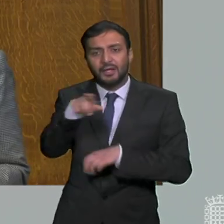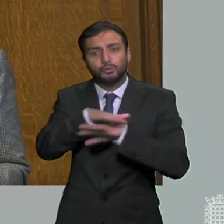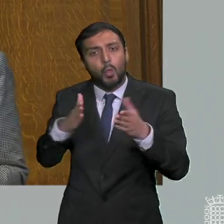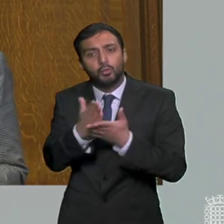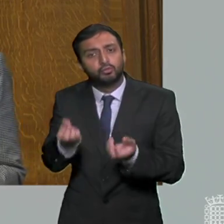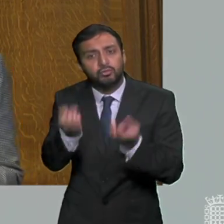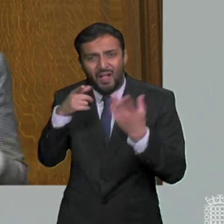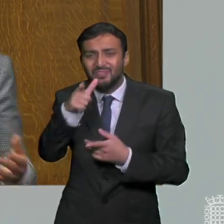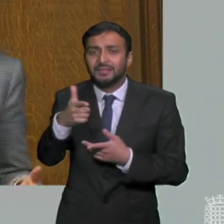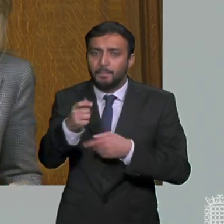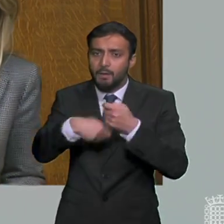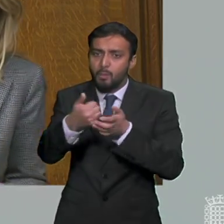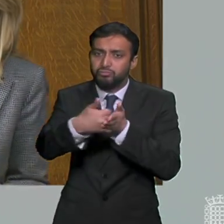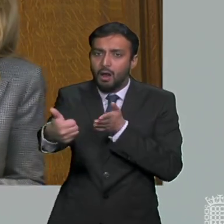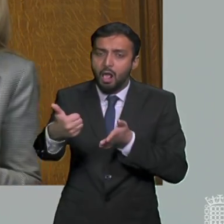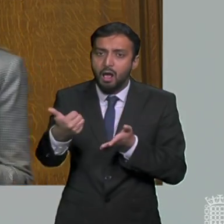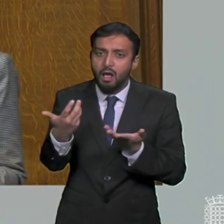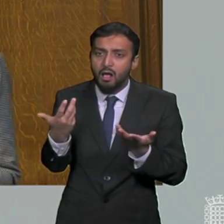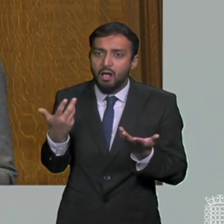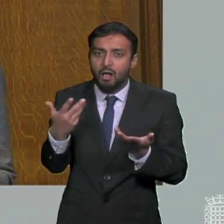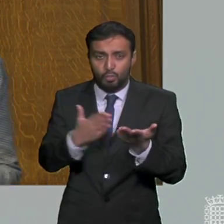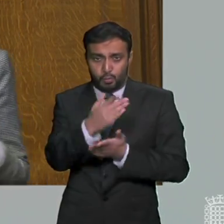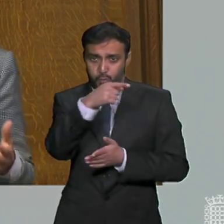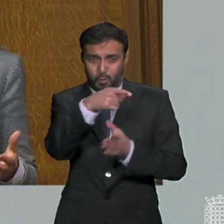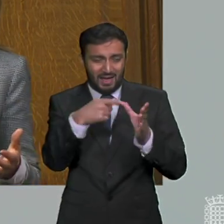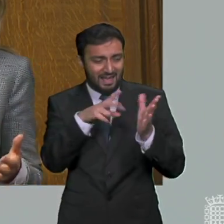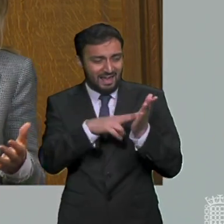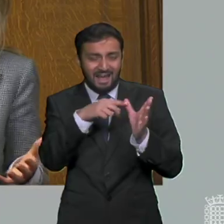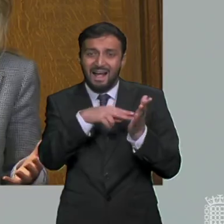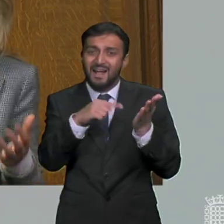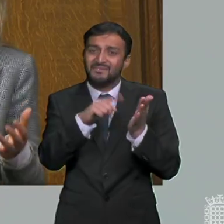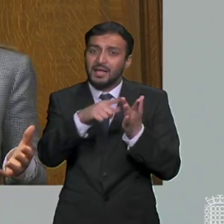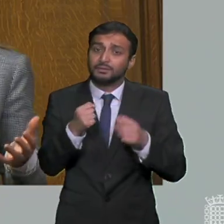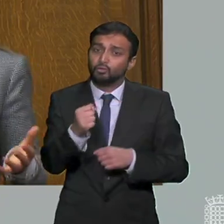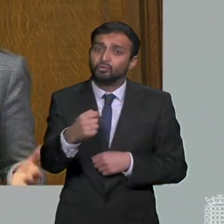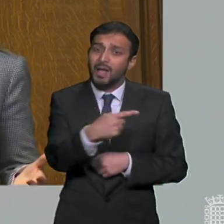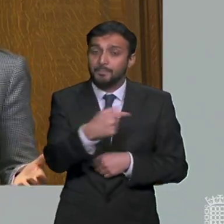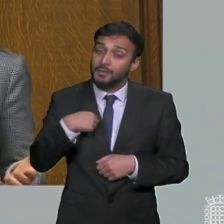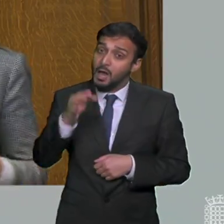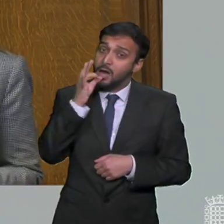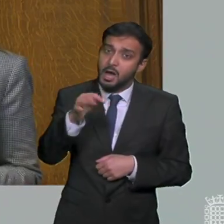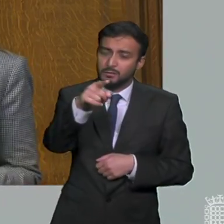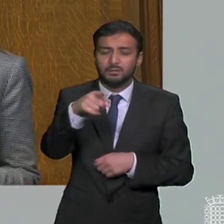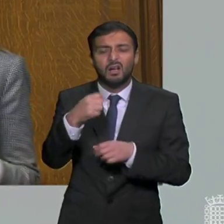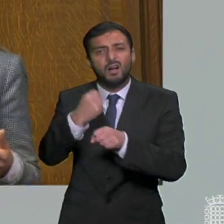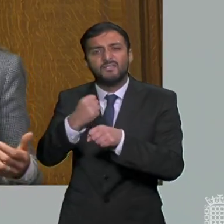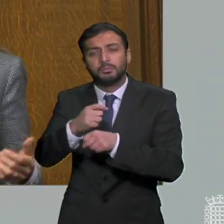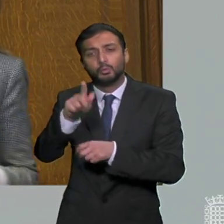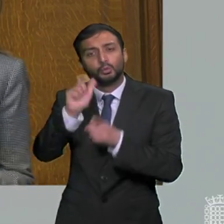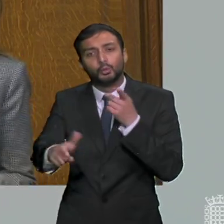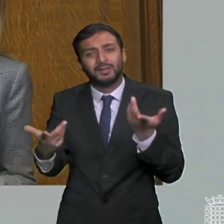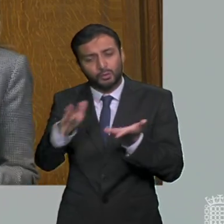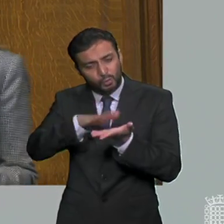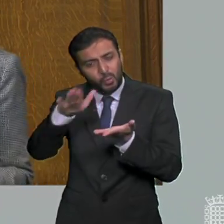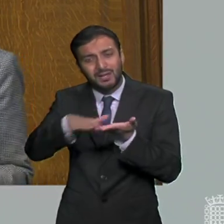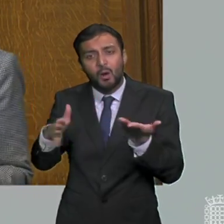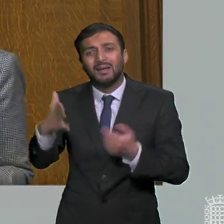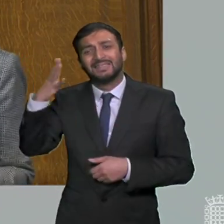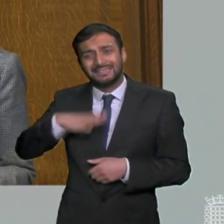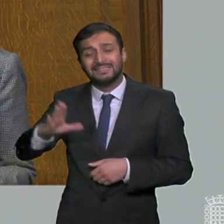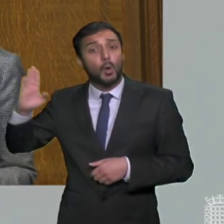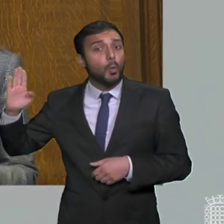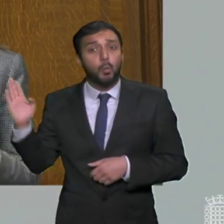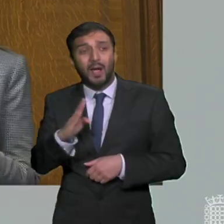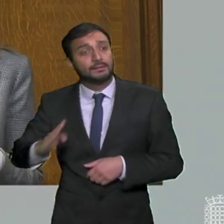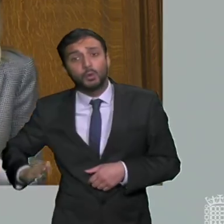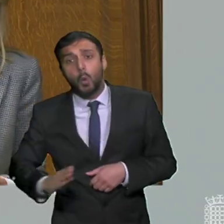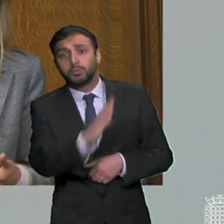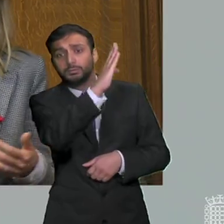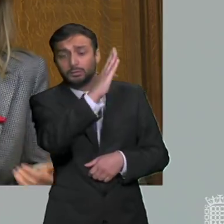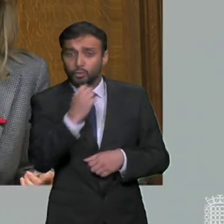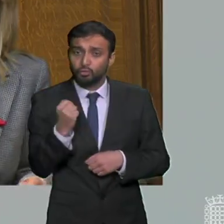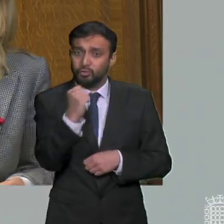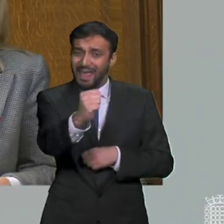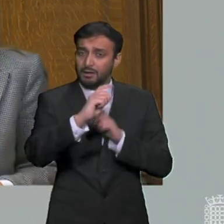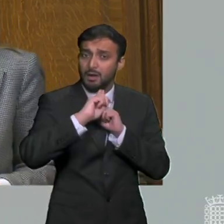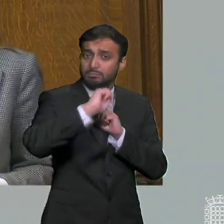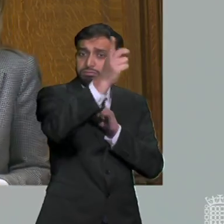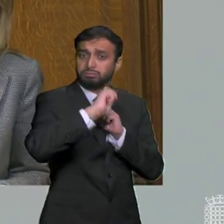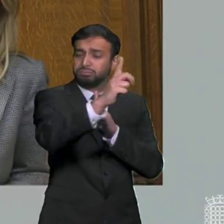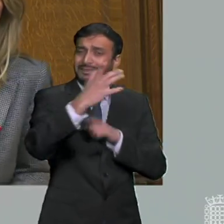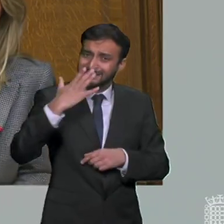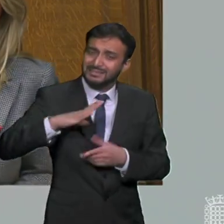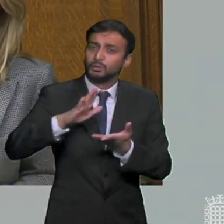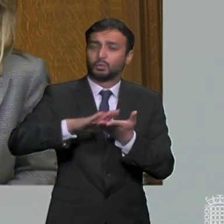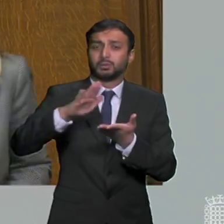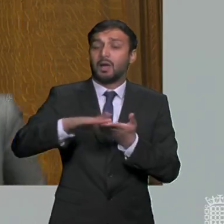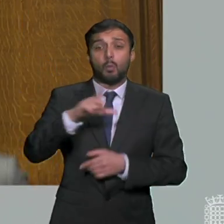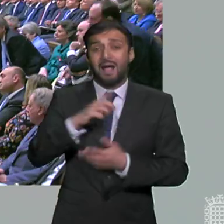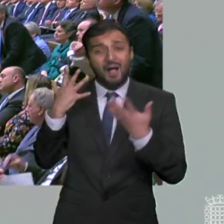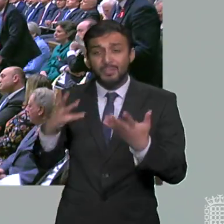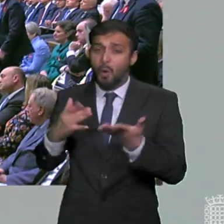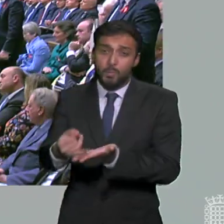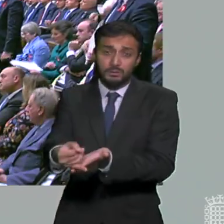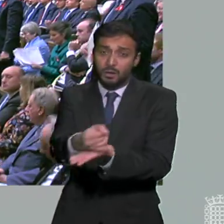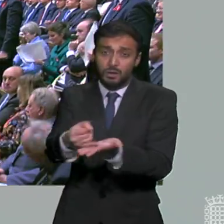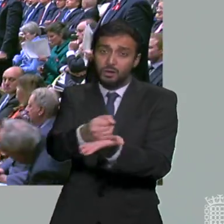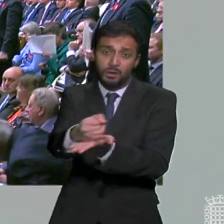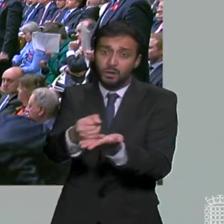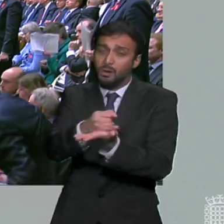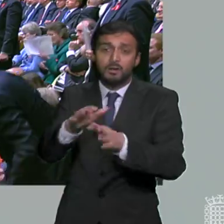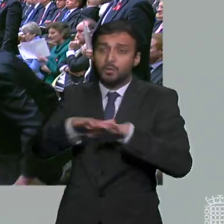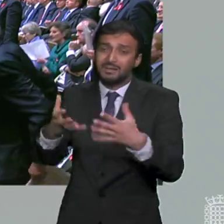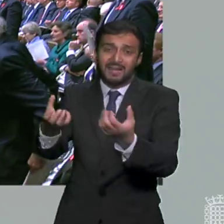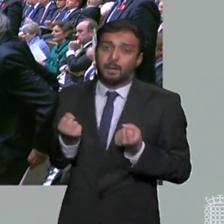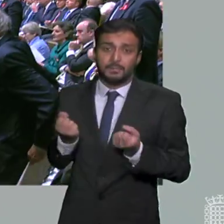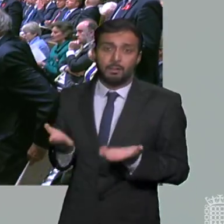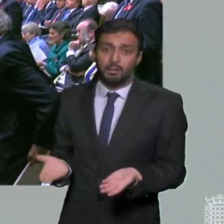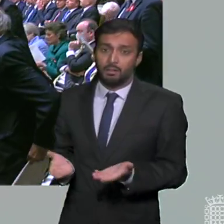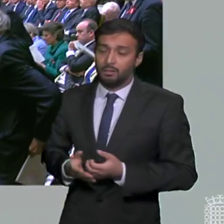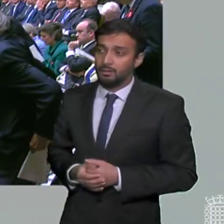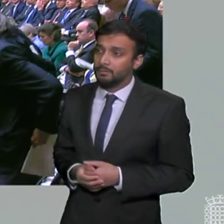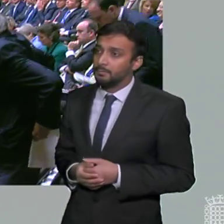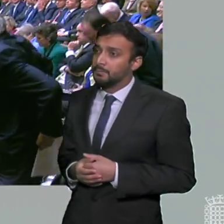Will the Prime Minister tell my constituents what the Government are going to do to sort this out and get the west coast service back to what it used to be, because the service at the moment is completely unacceptable?